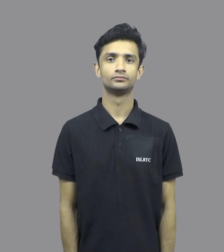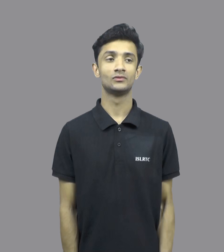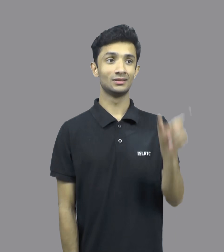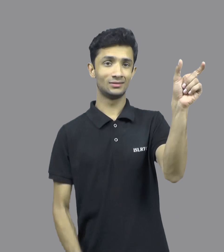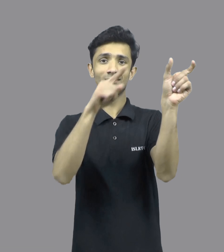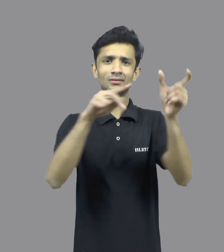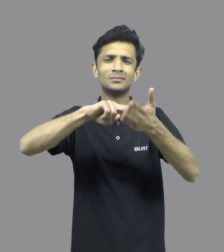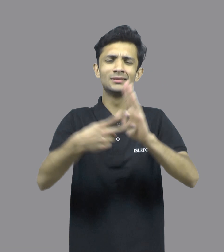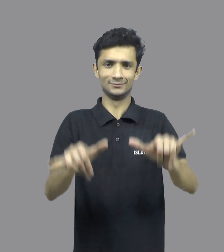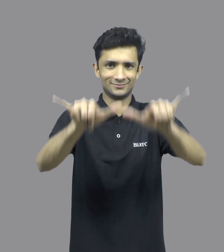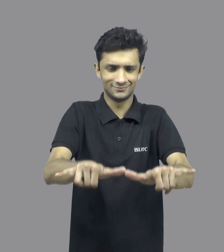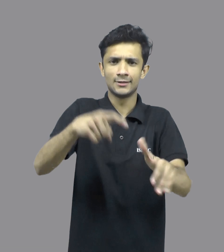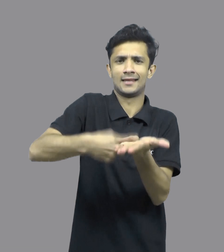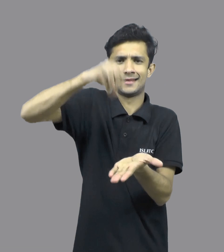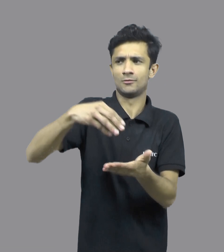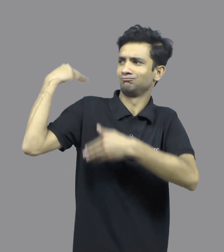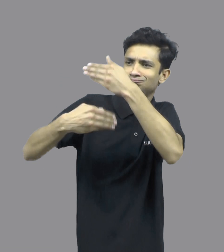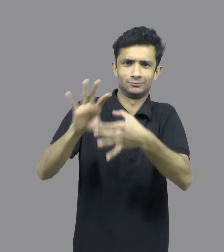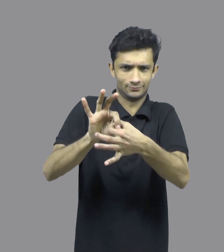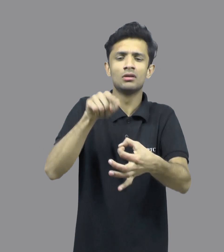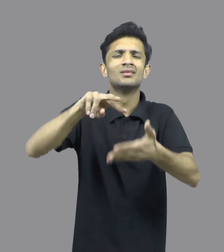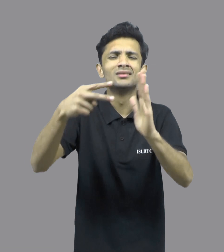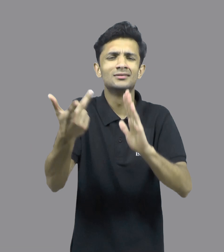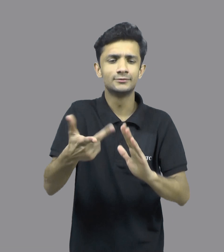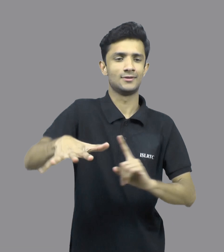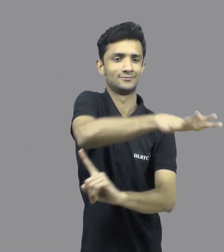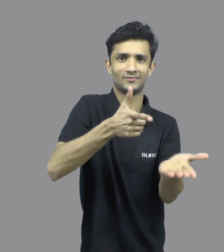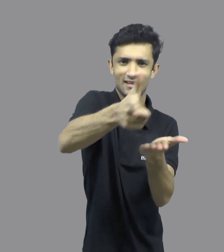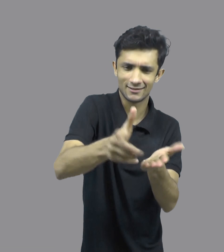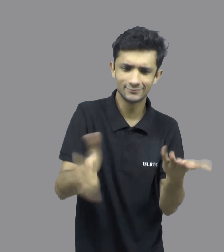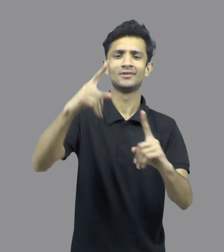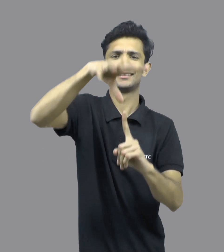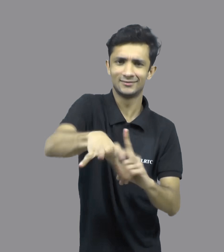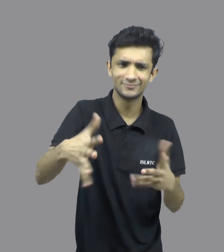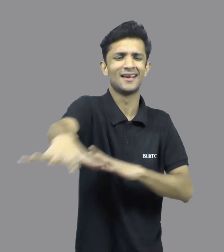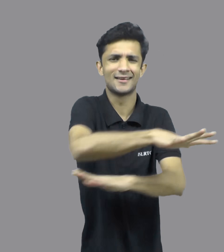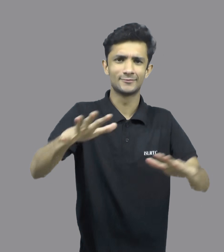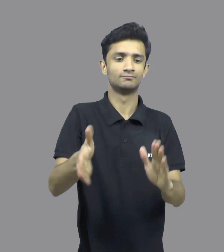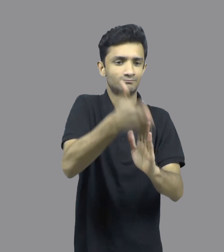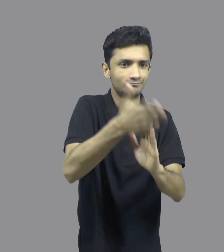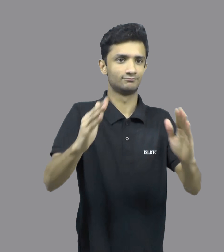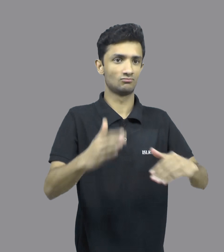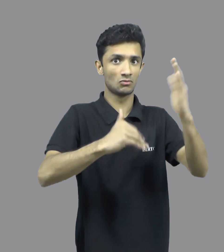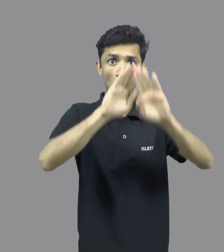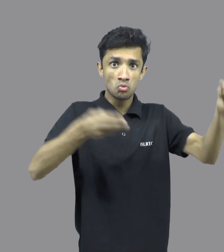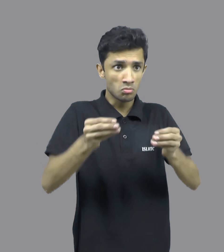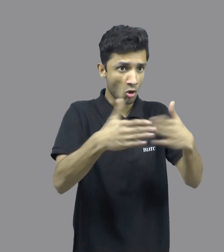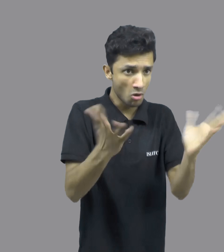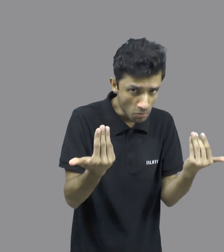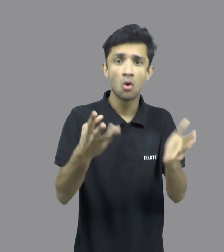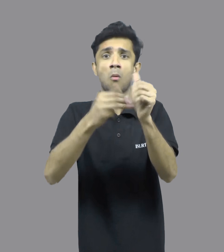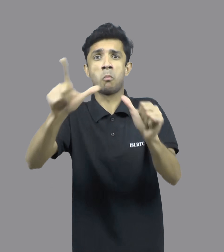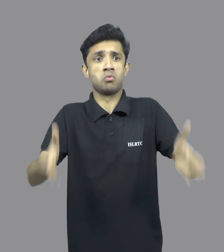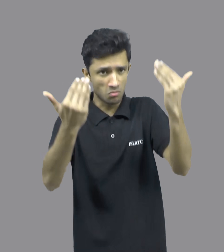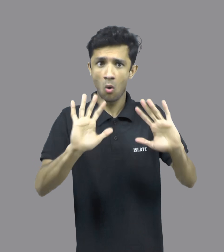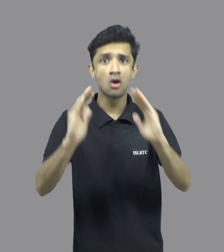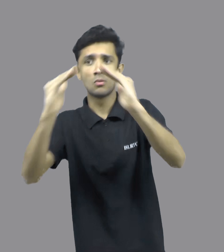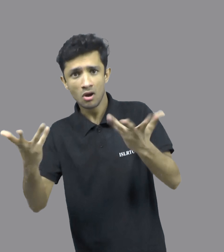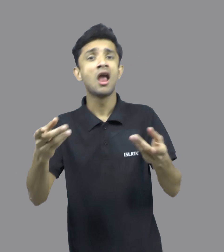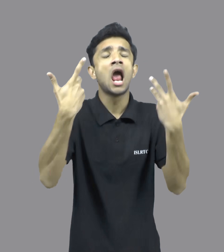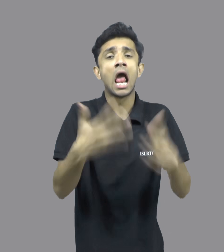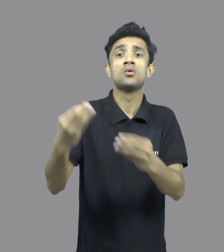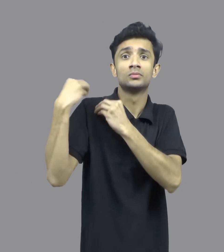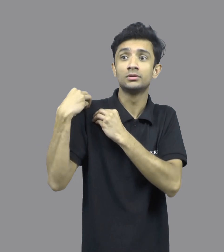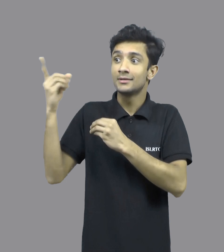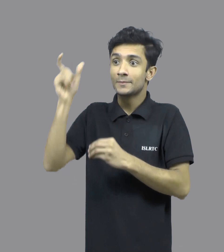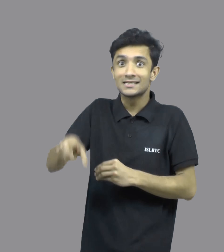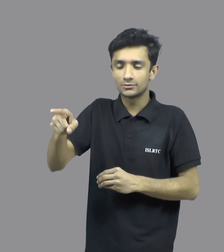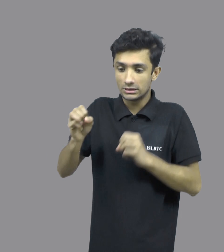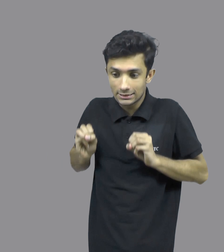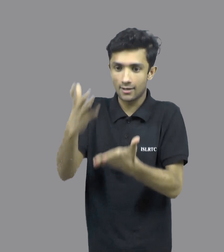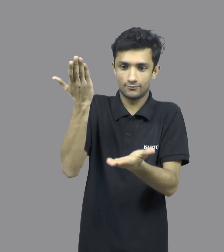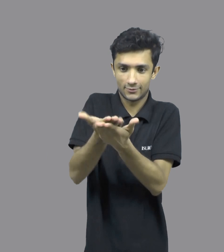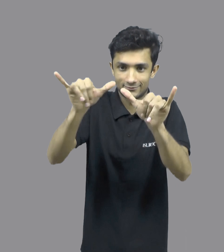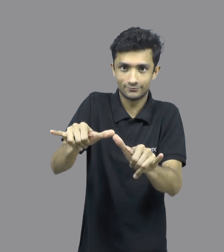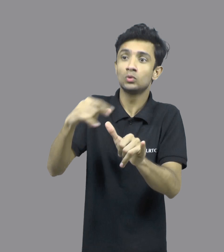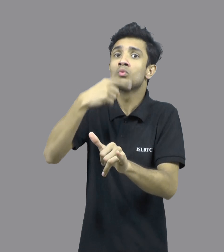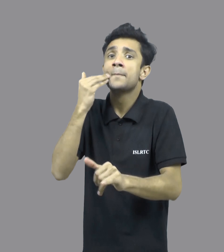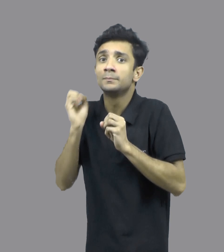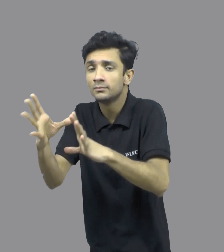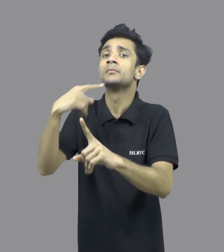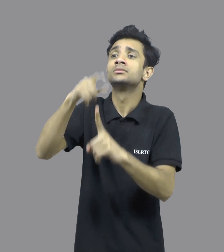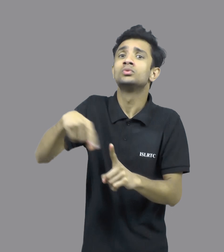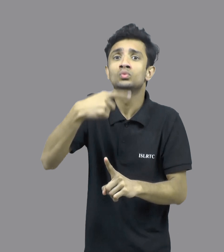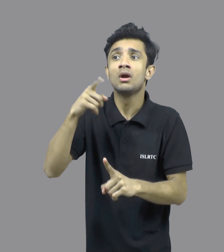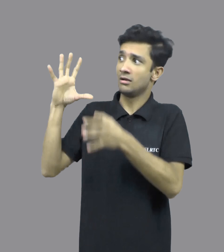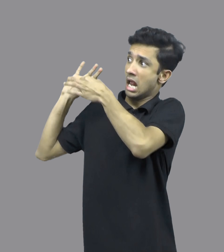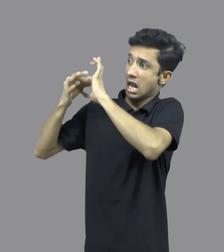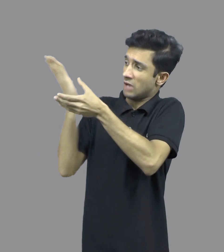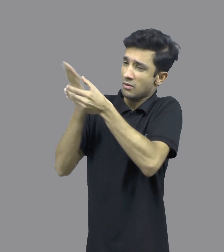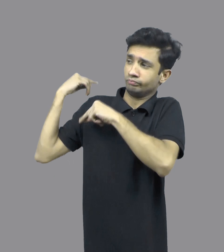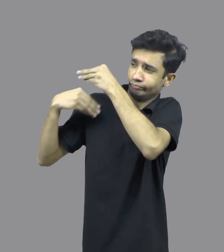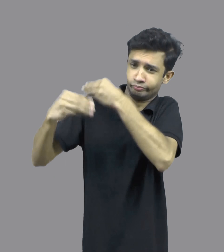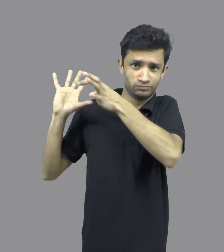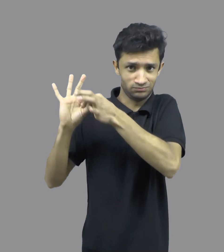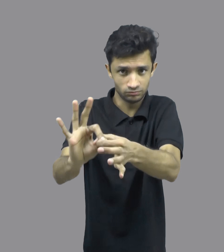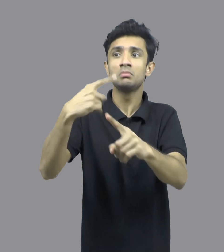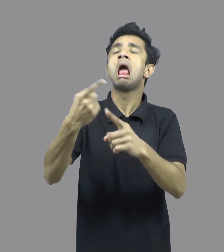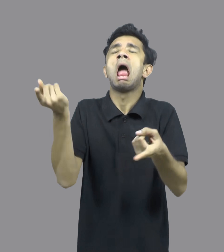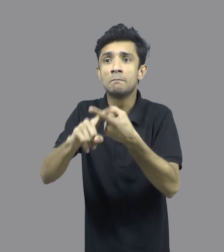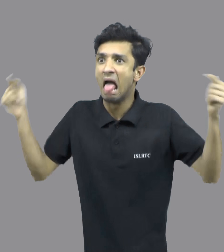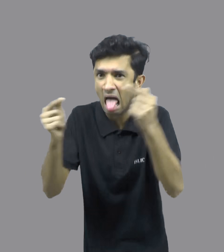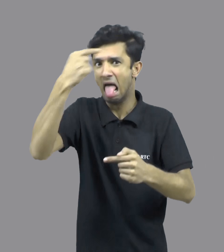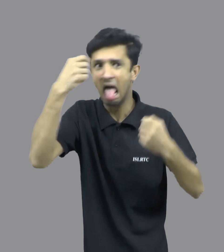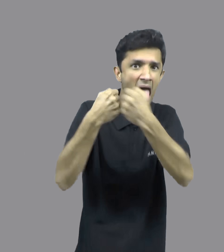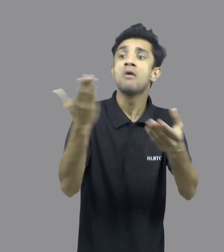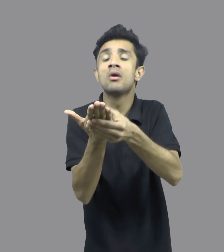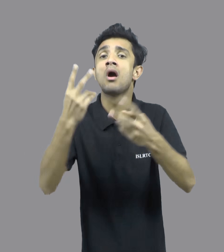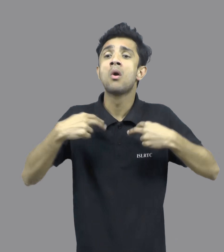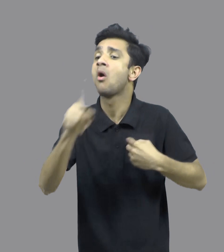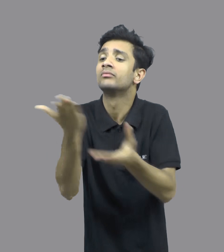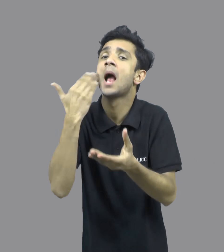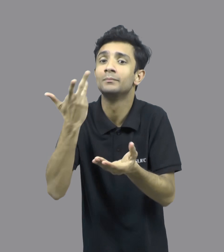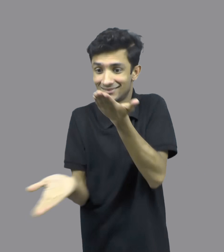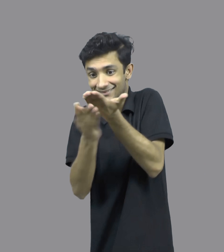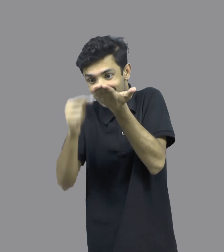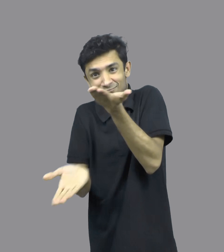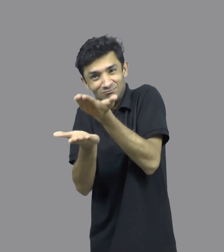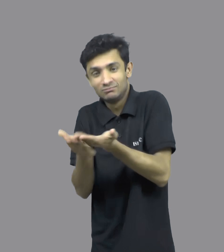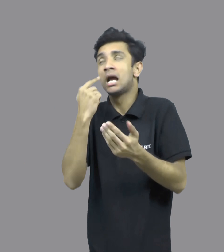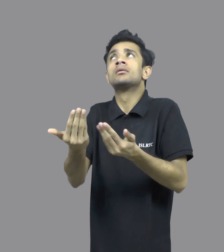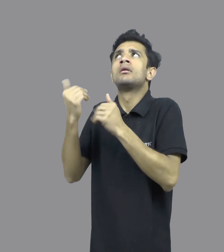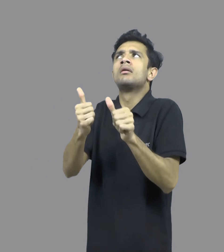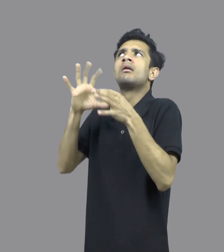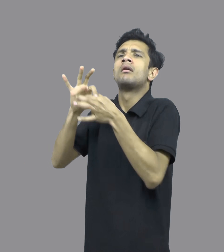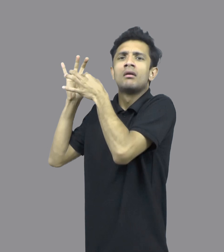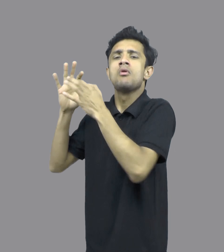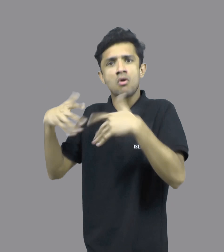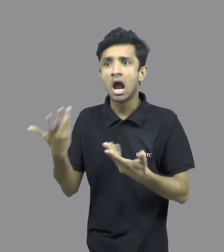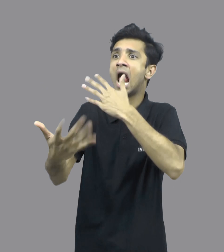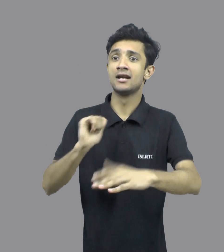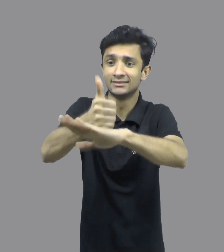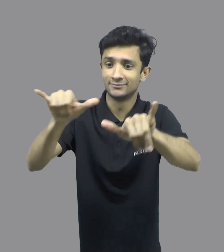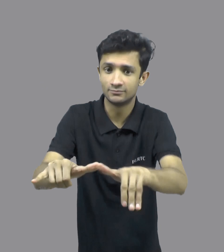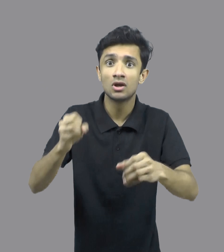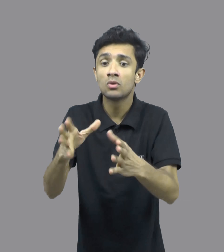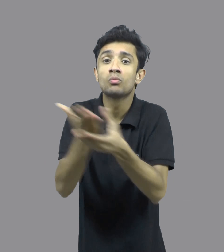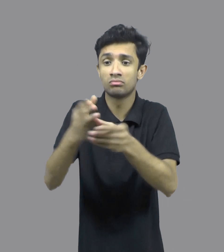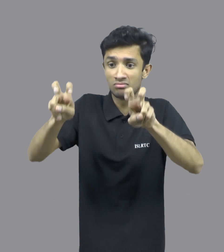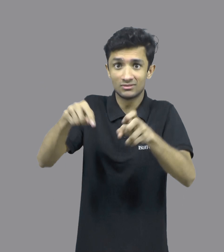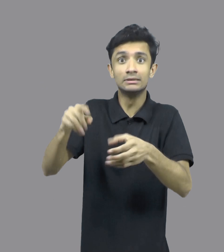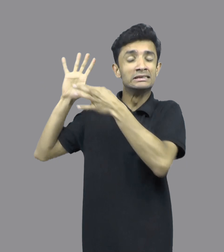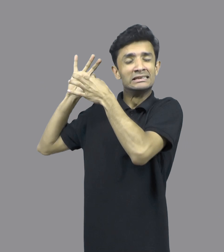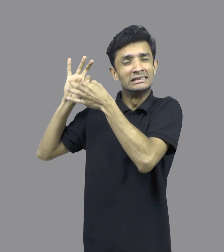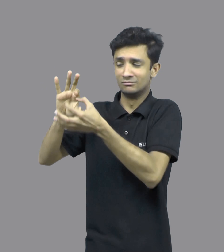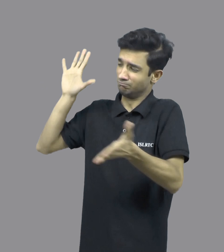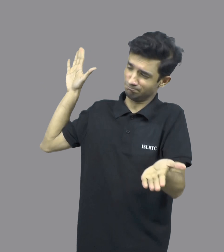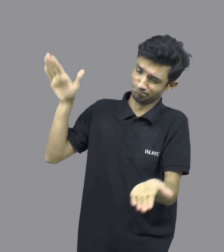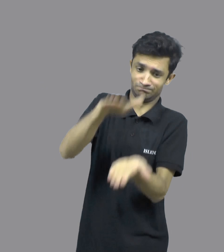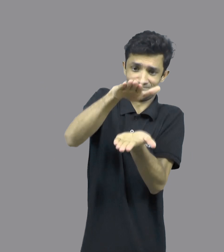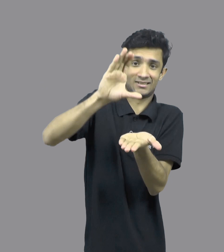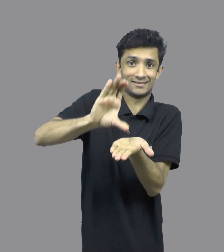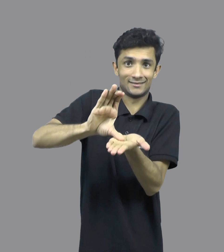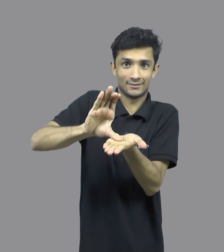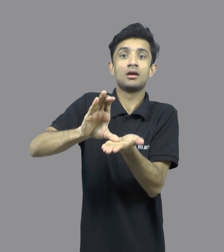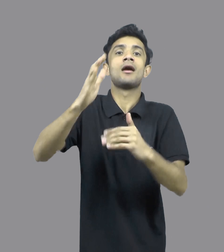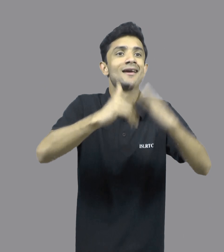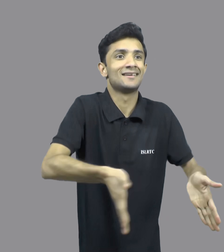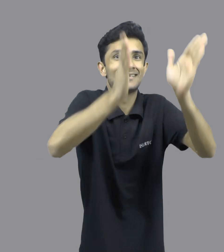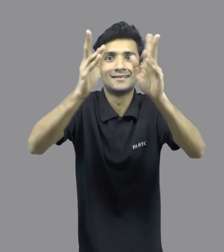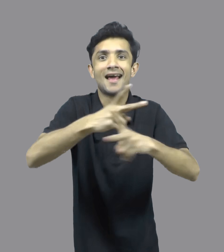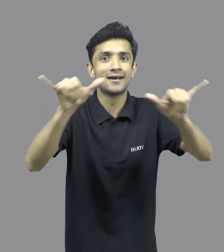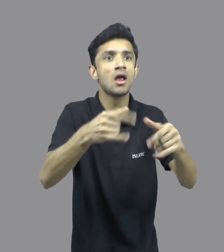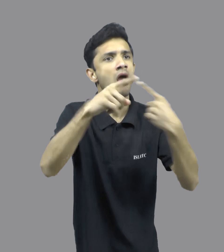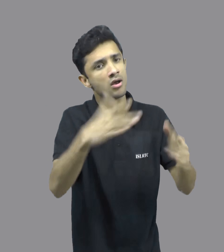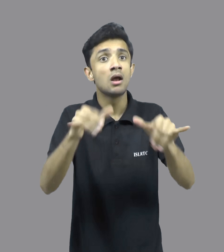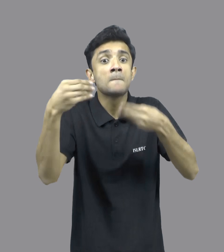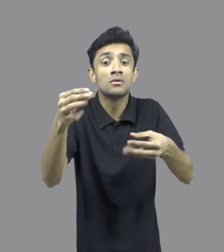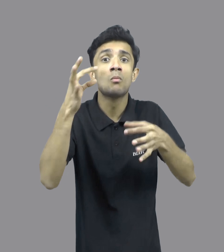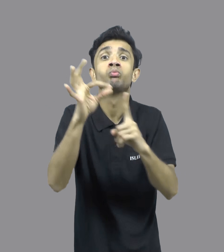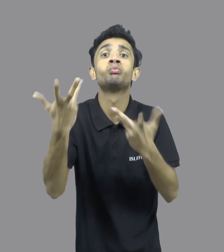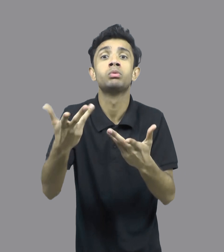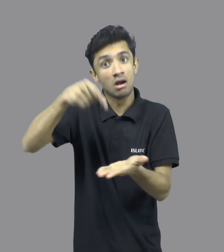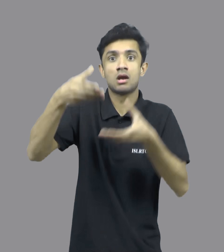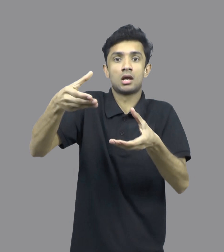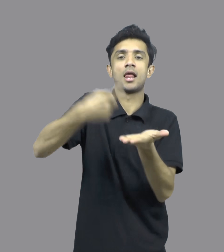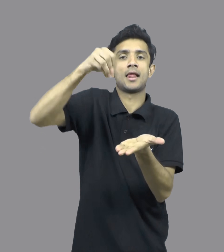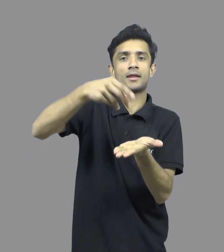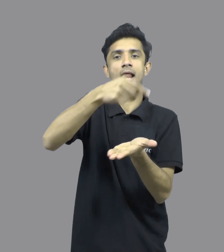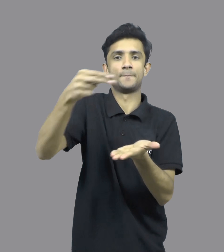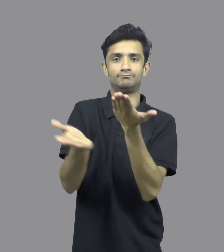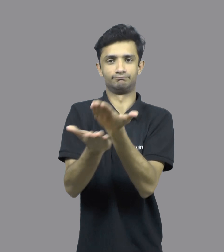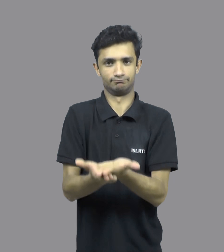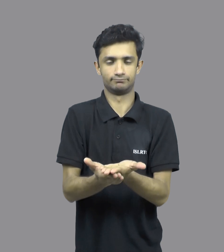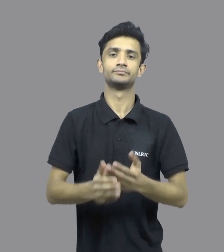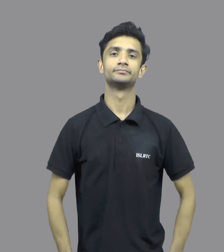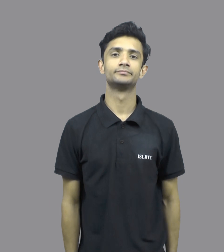Land Records